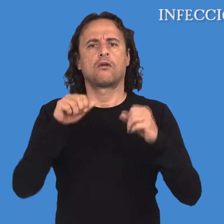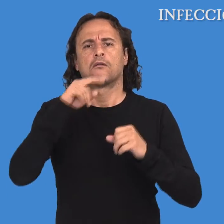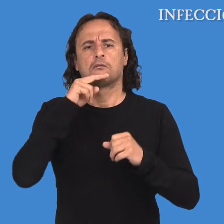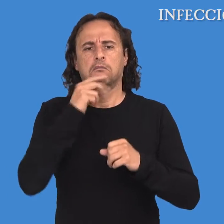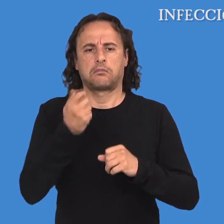pis